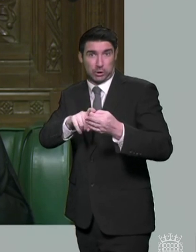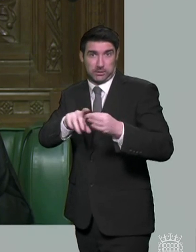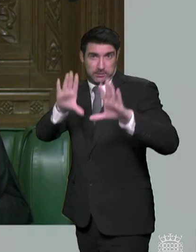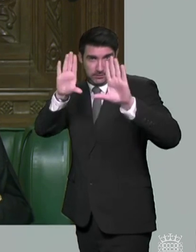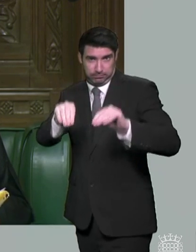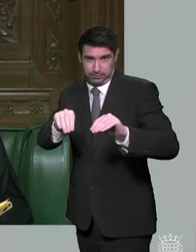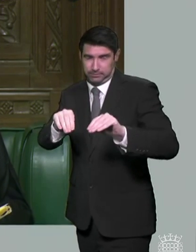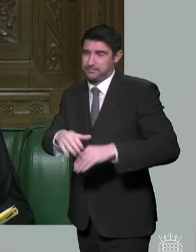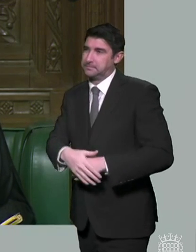Order. That ends Prime Minister’s questions.